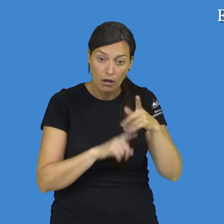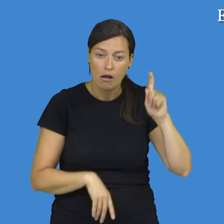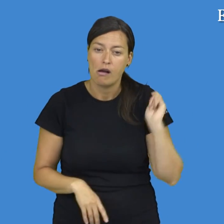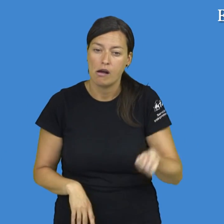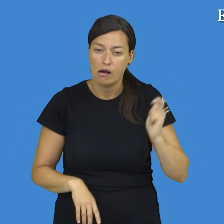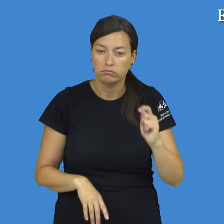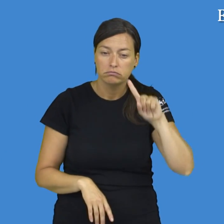frecuente